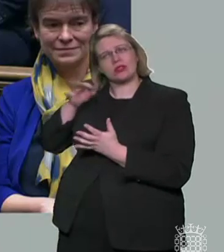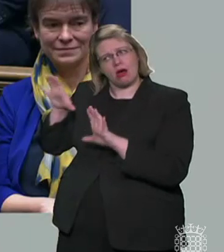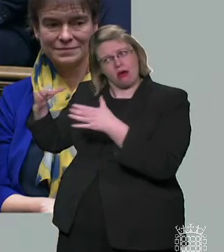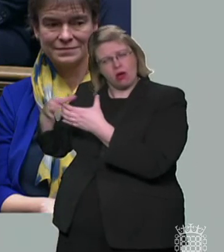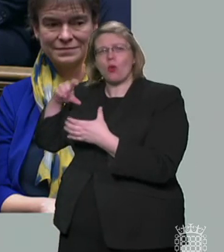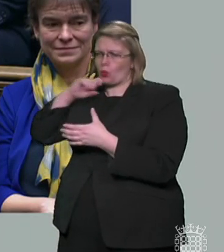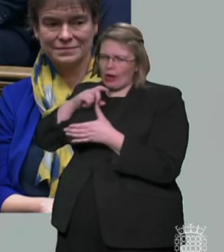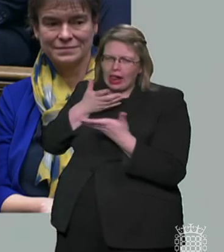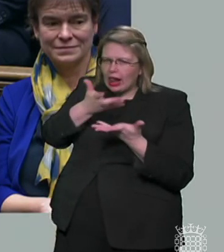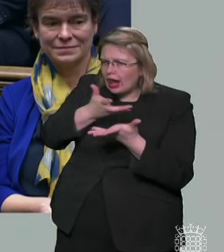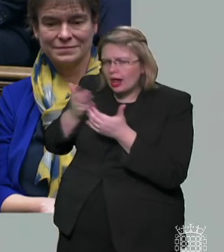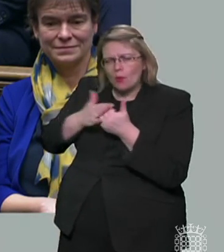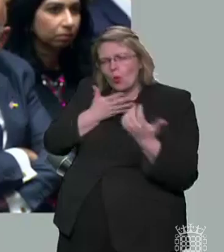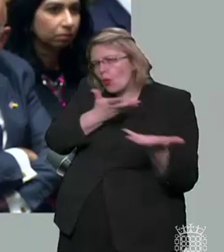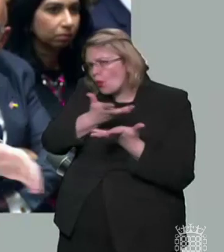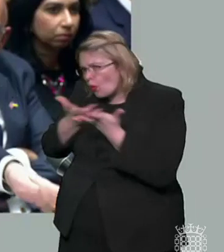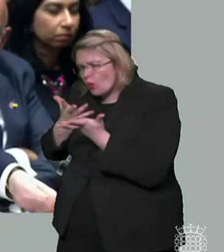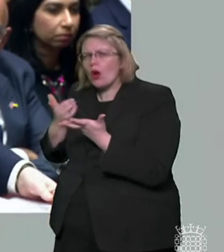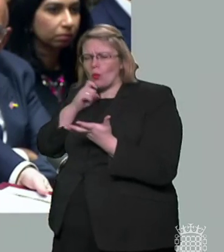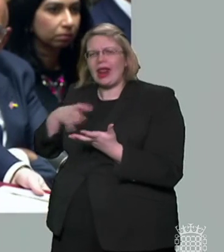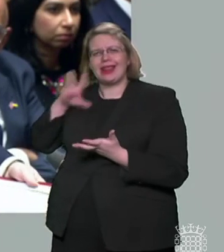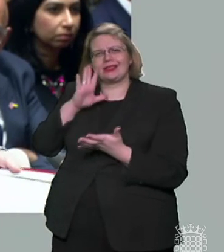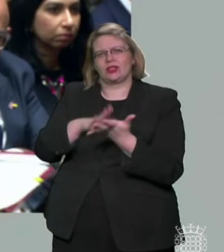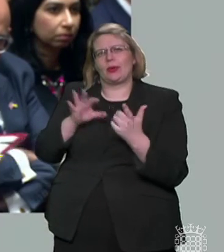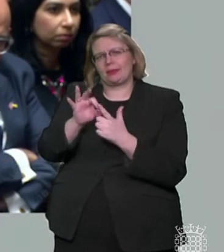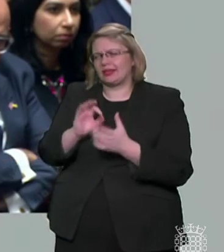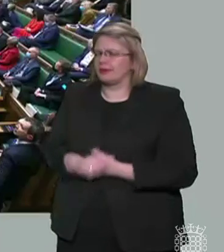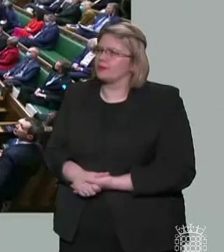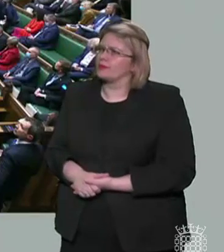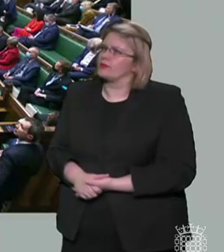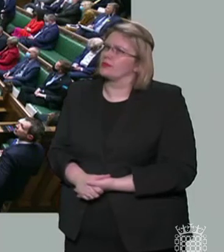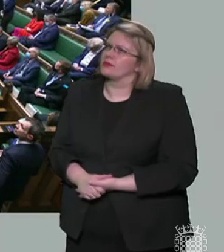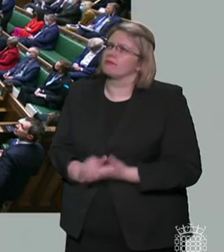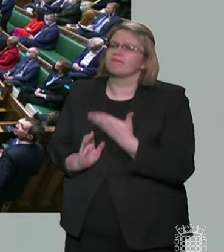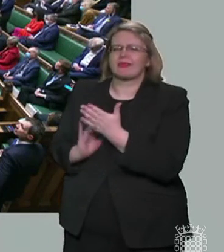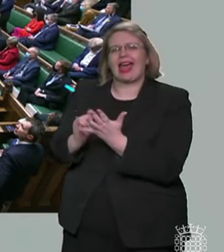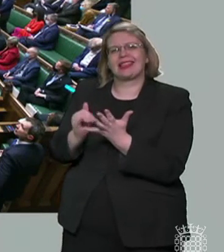I know that it will have heard the points that he has rightly made.